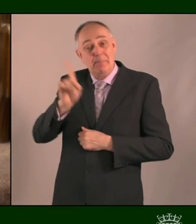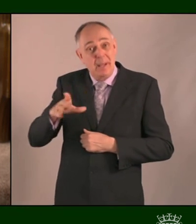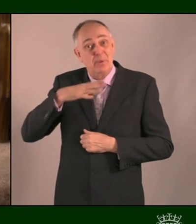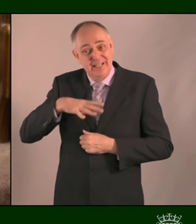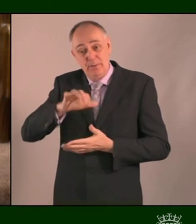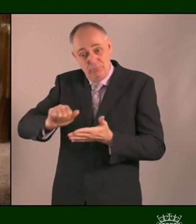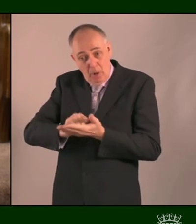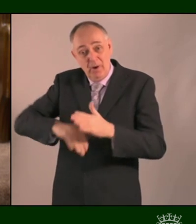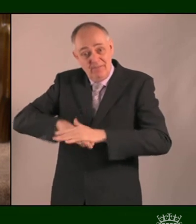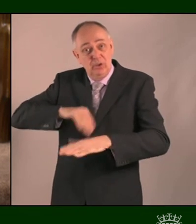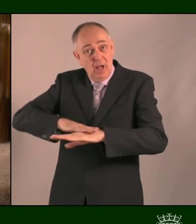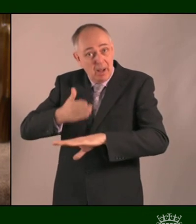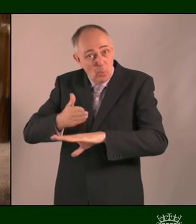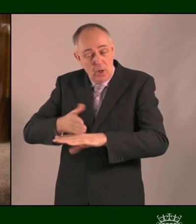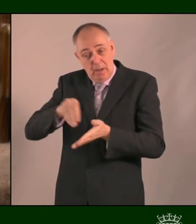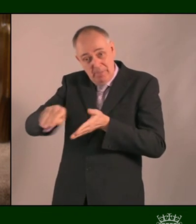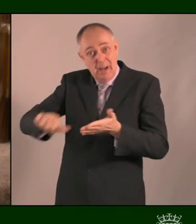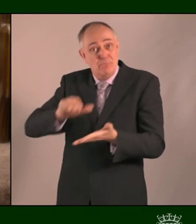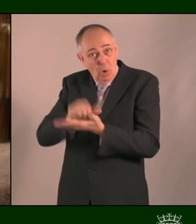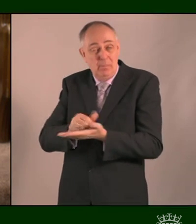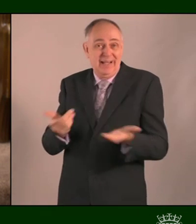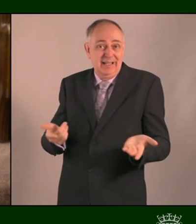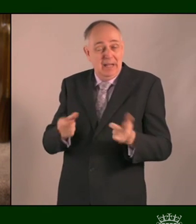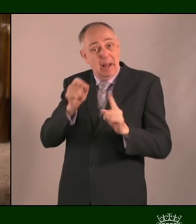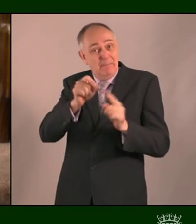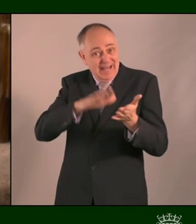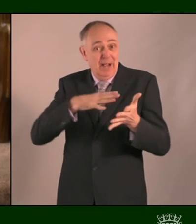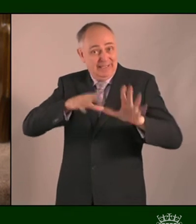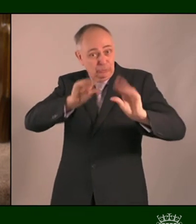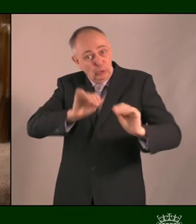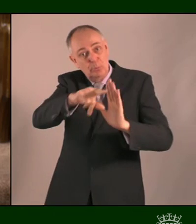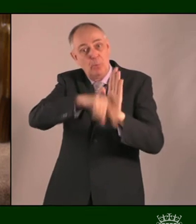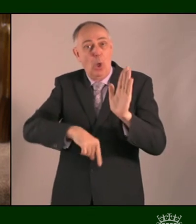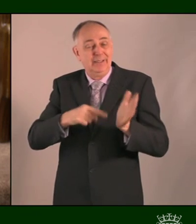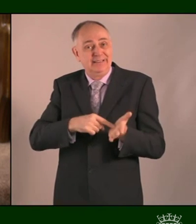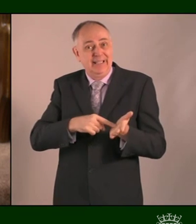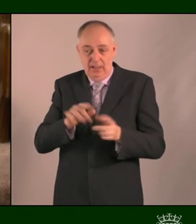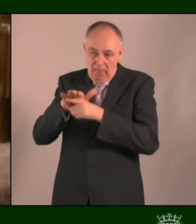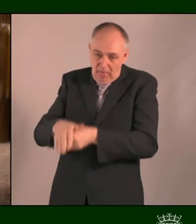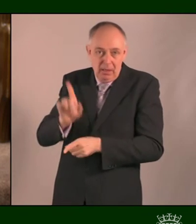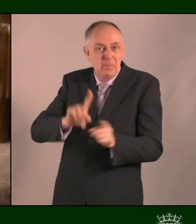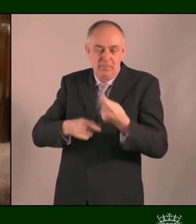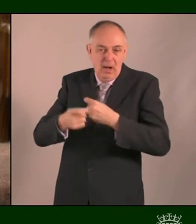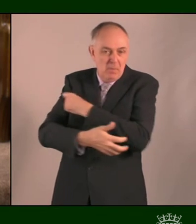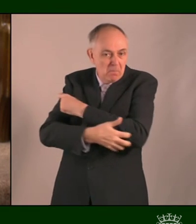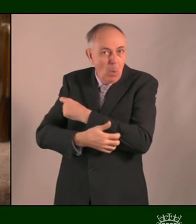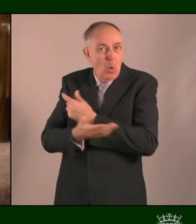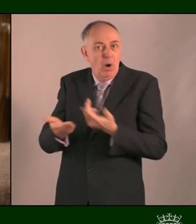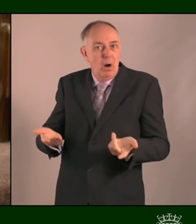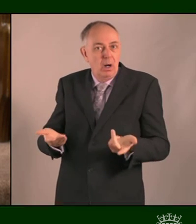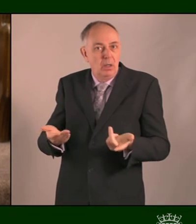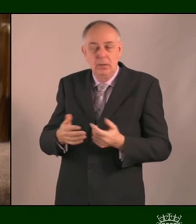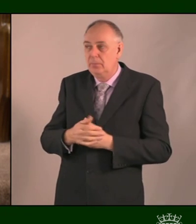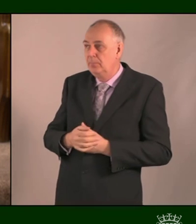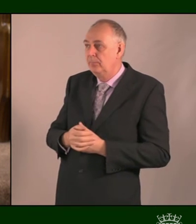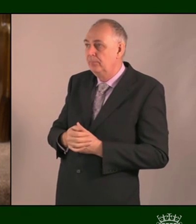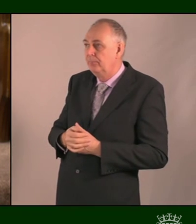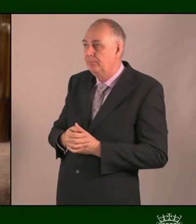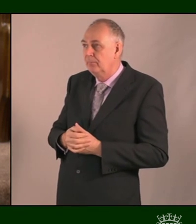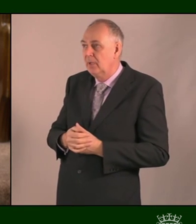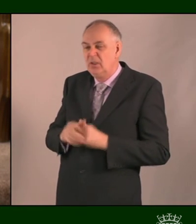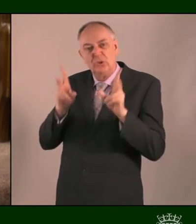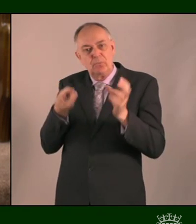When will he stop this deliberate policy of inflicting impoverishment and destitution on tenants of Karbon Homes and other registered social landlords